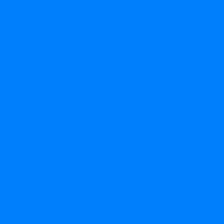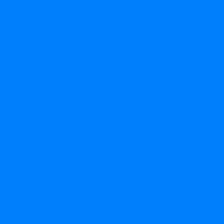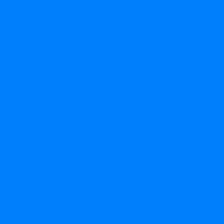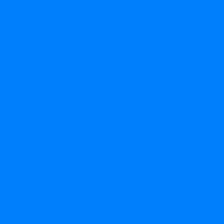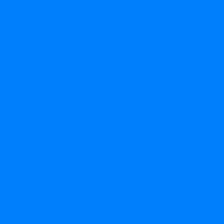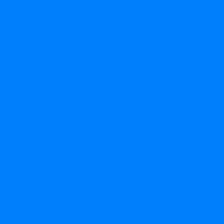Khai báo